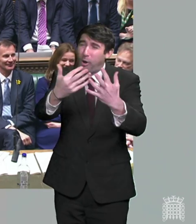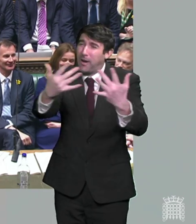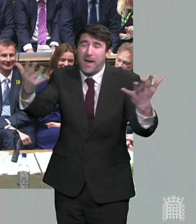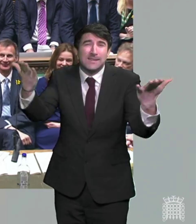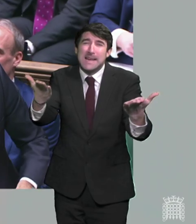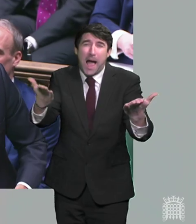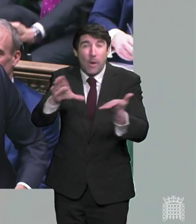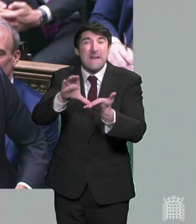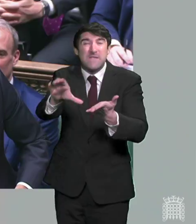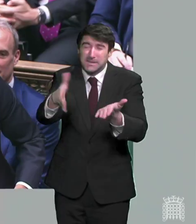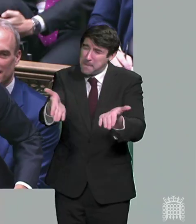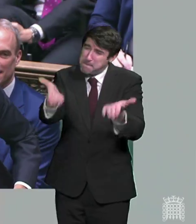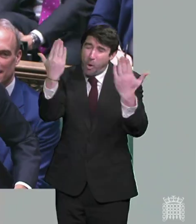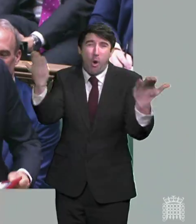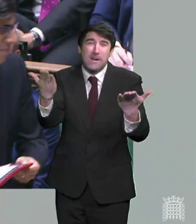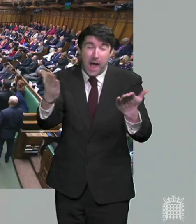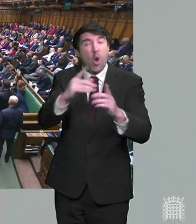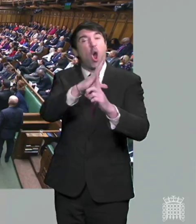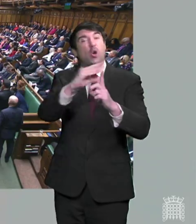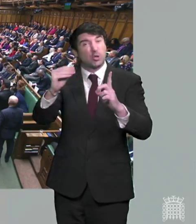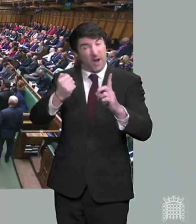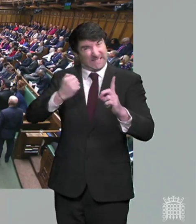That is what we get with a Conservative Government delivering.